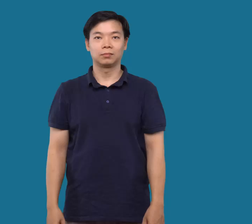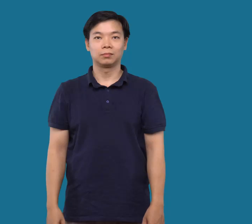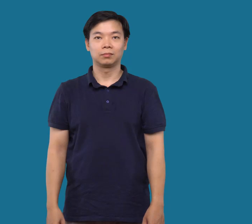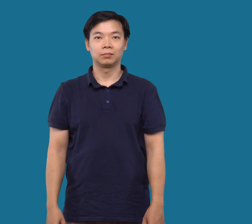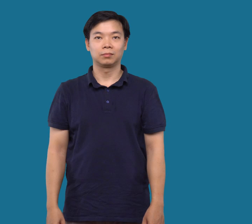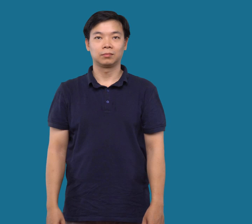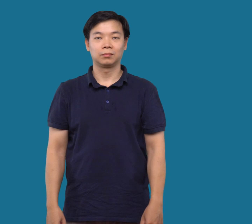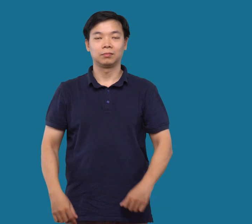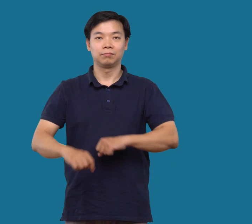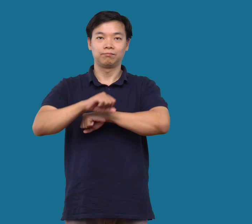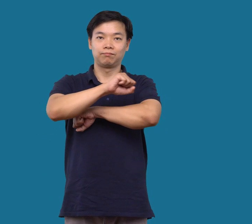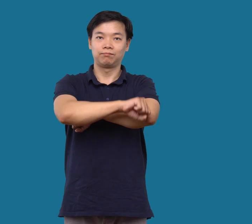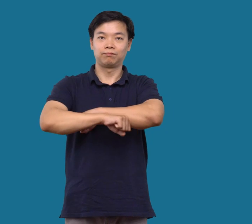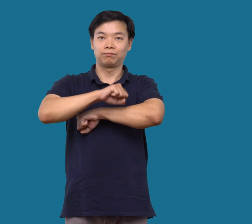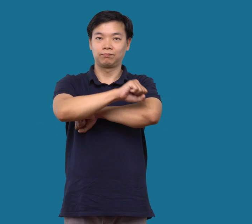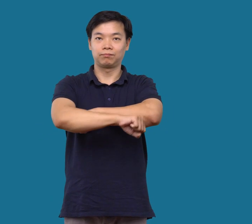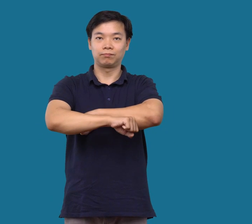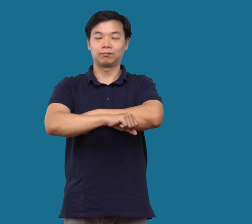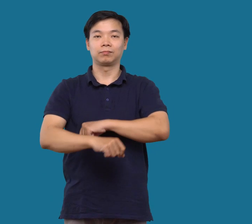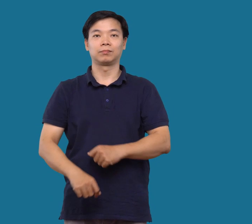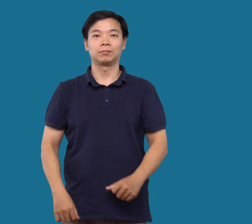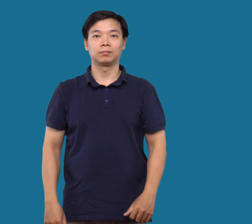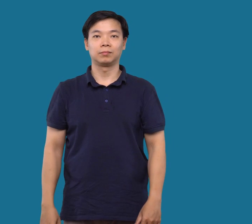tàu hoả